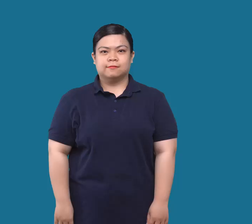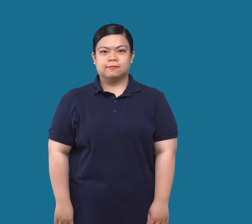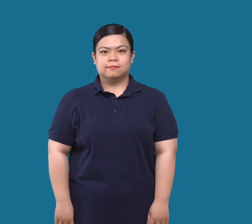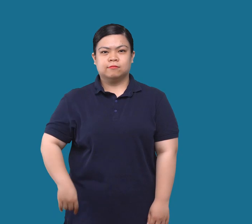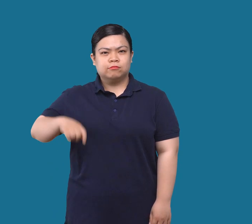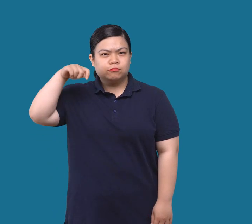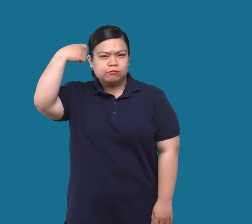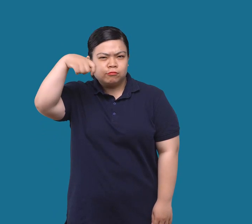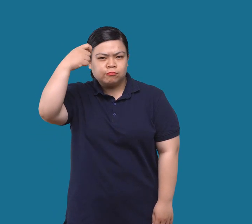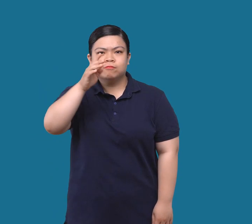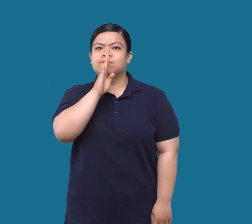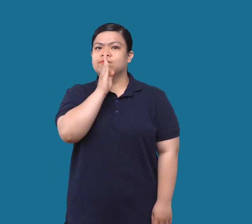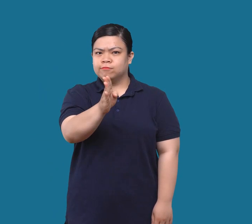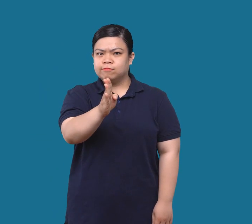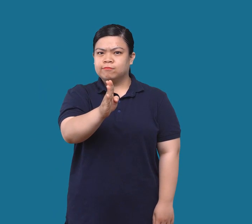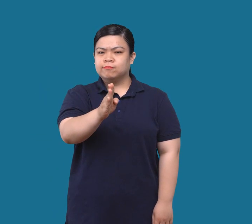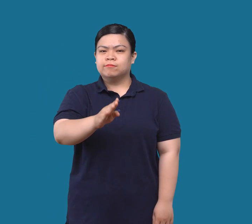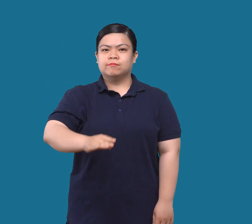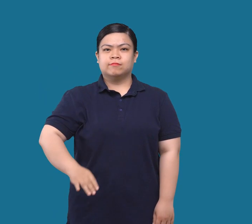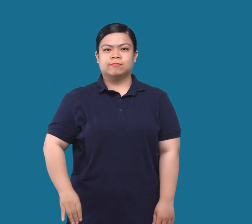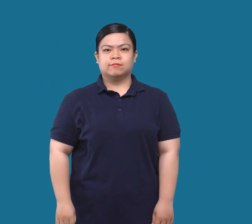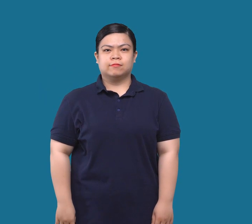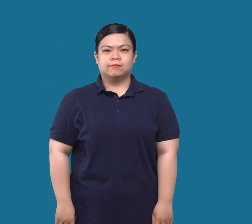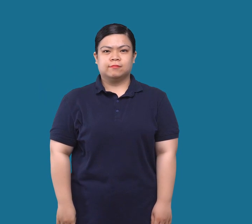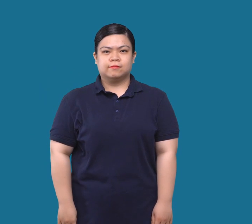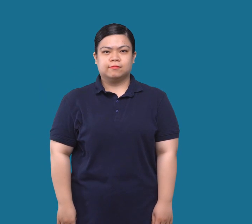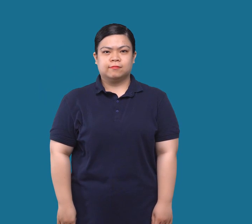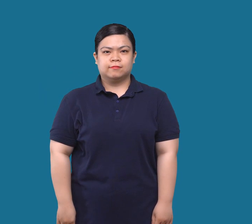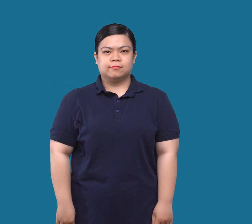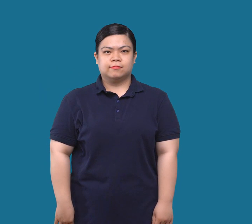phim tài liệu